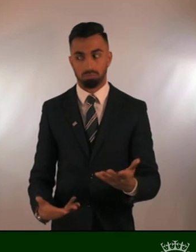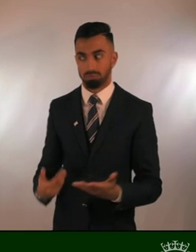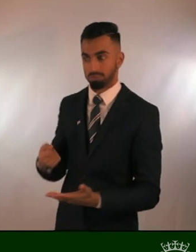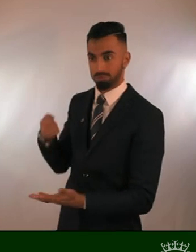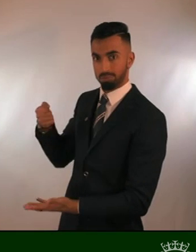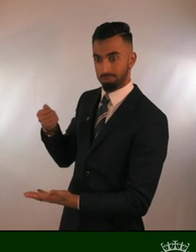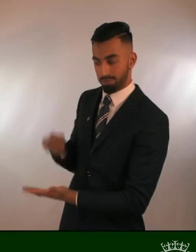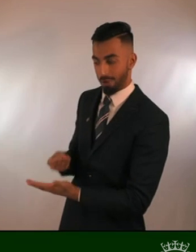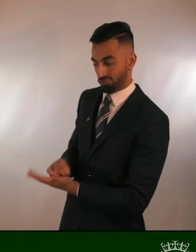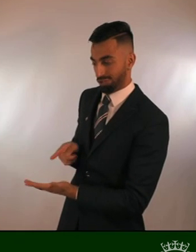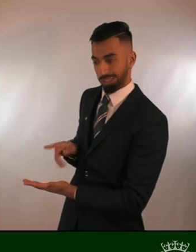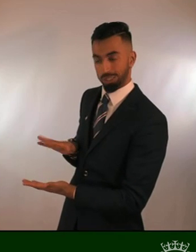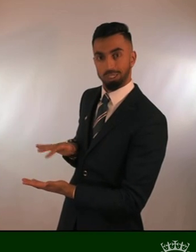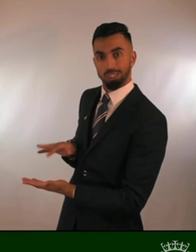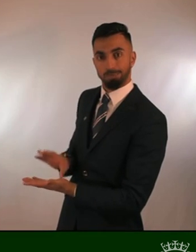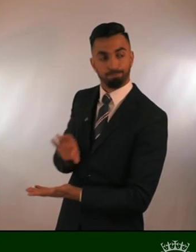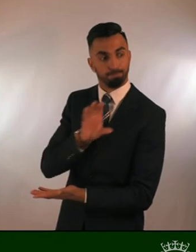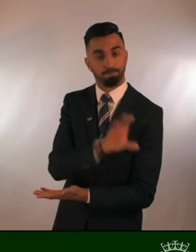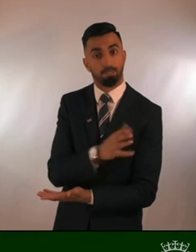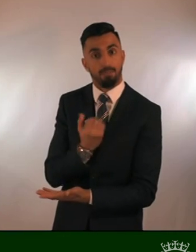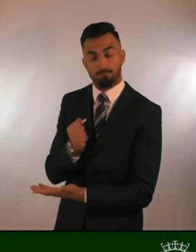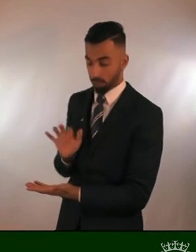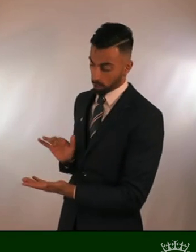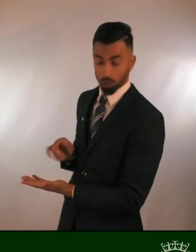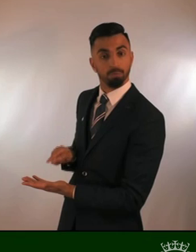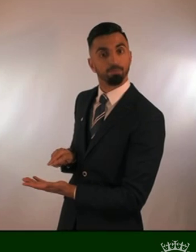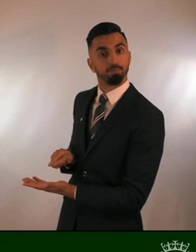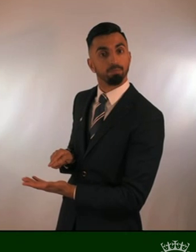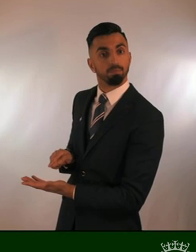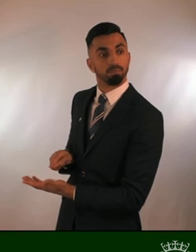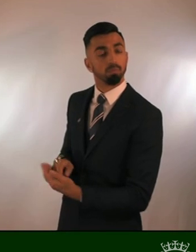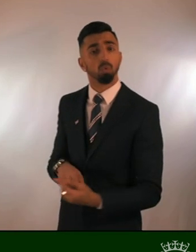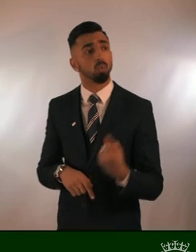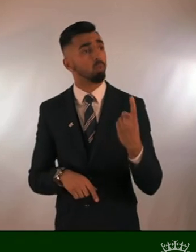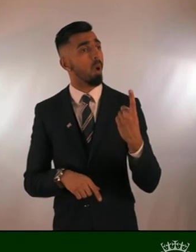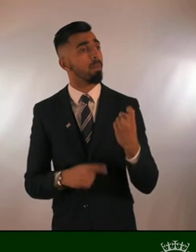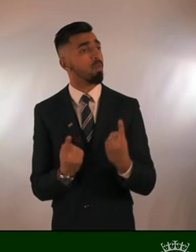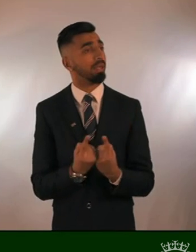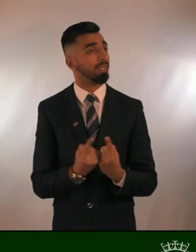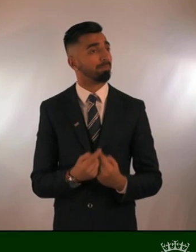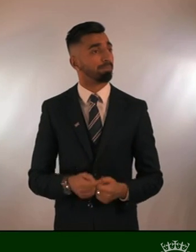We have now left the EU. We promised to get Brexit done, and we got it done.